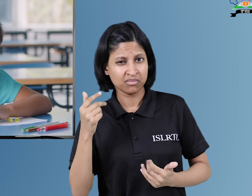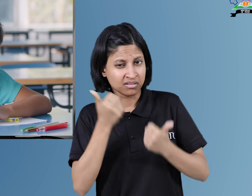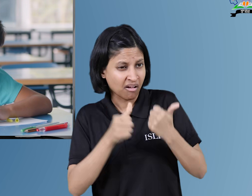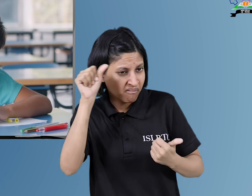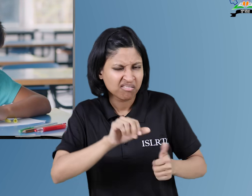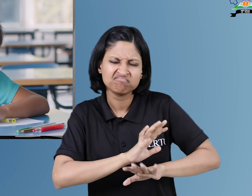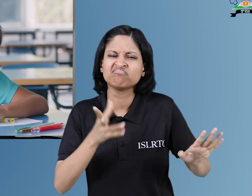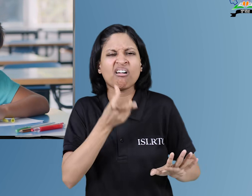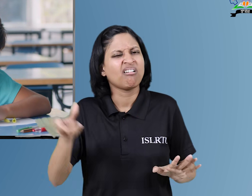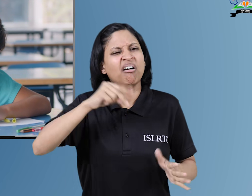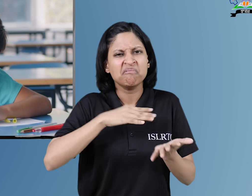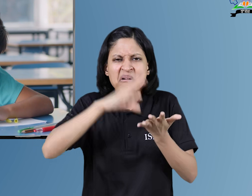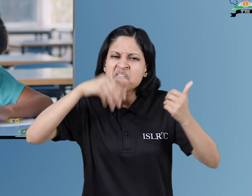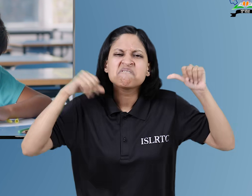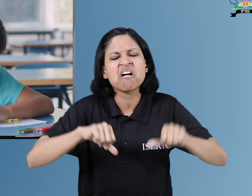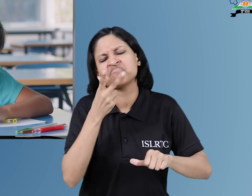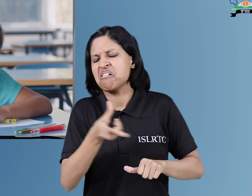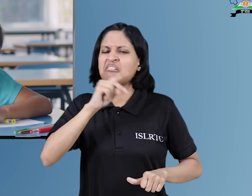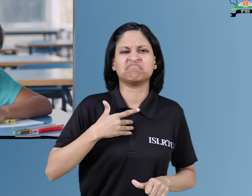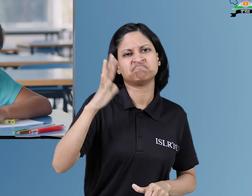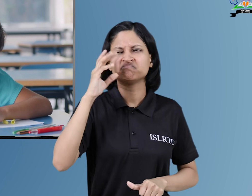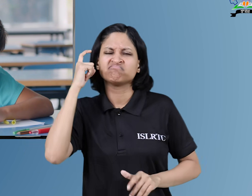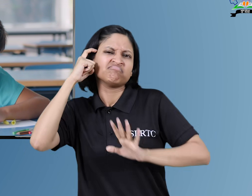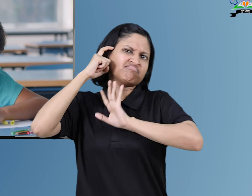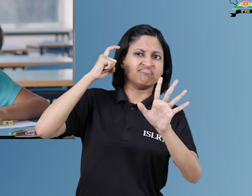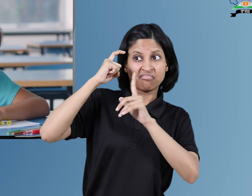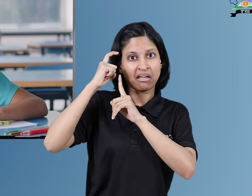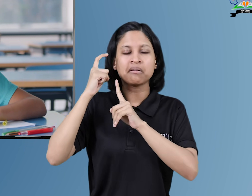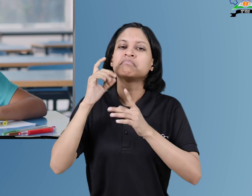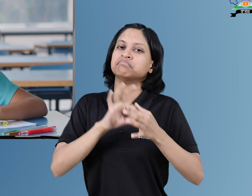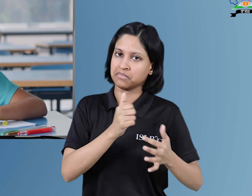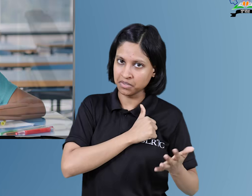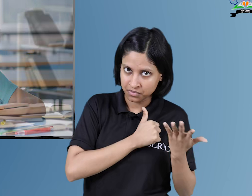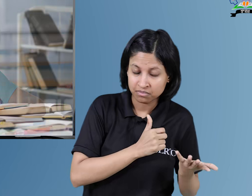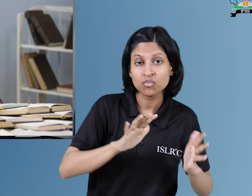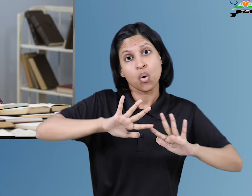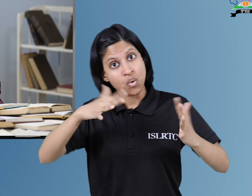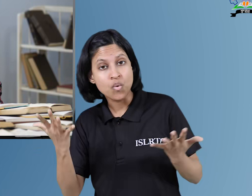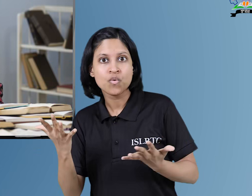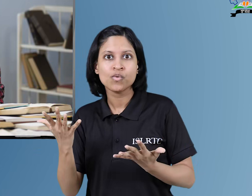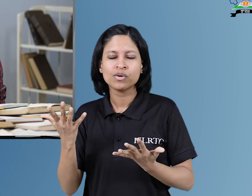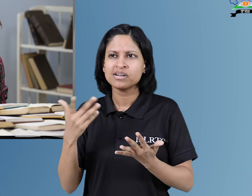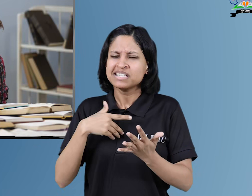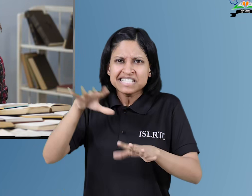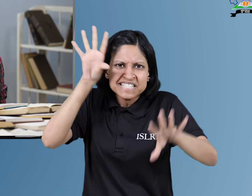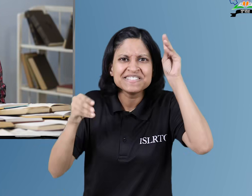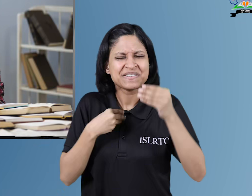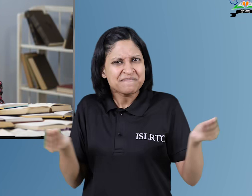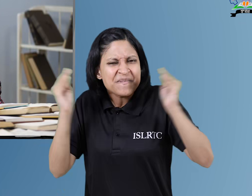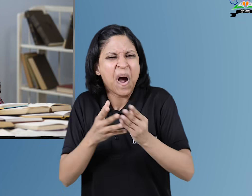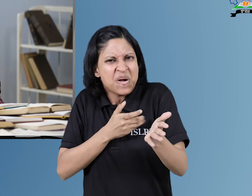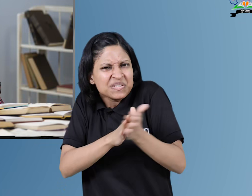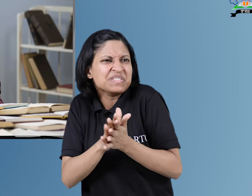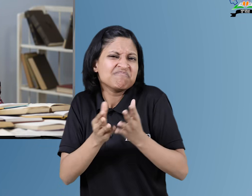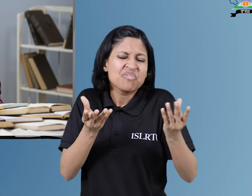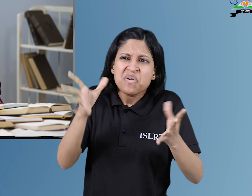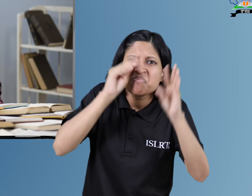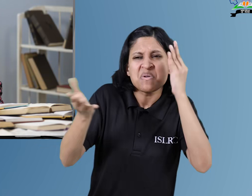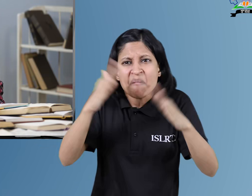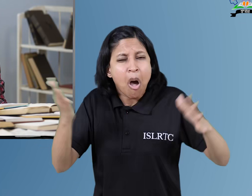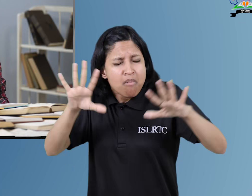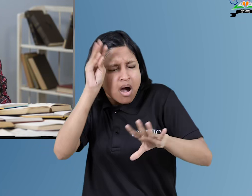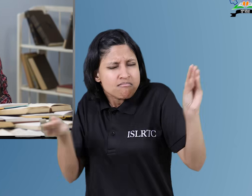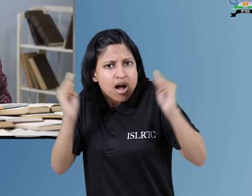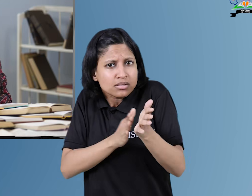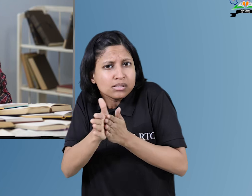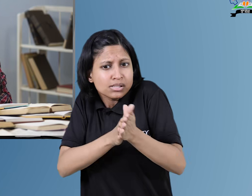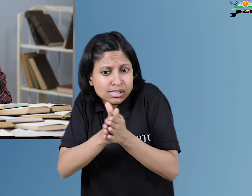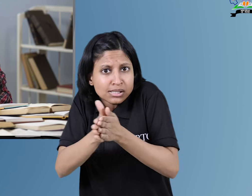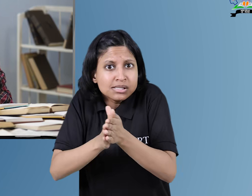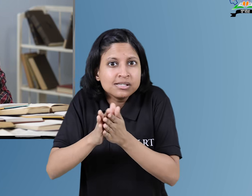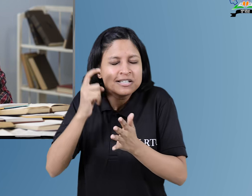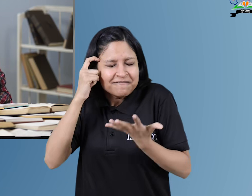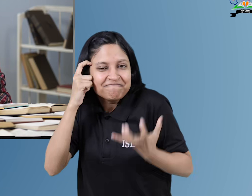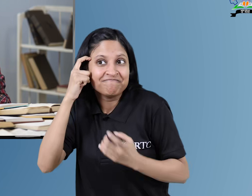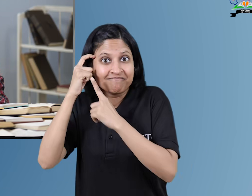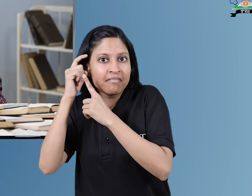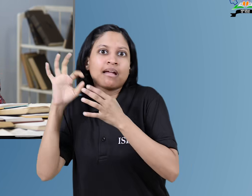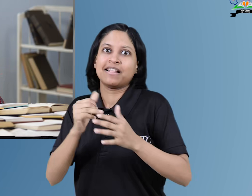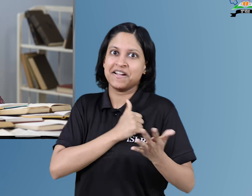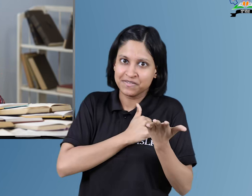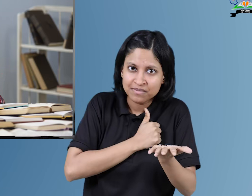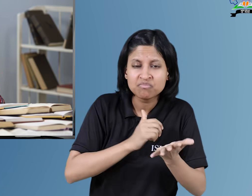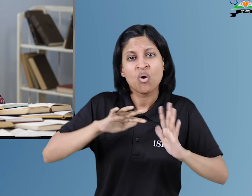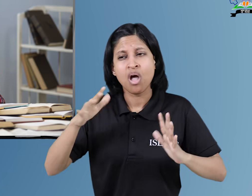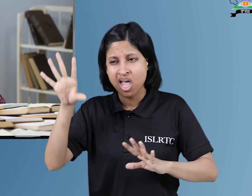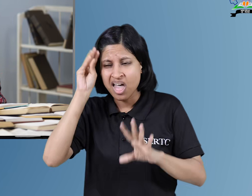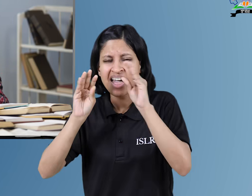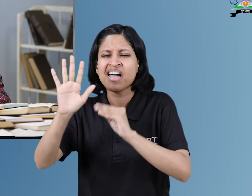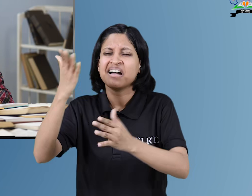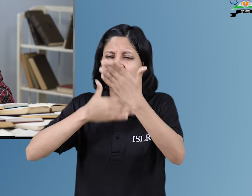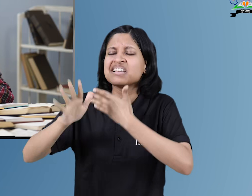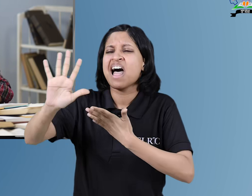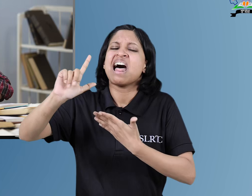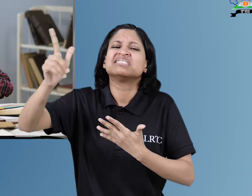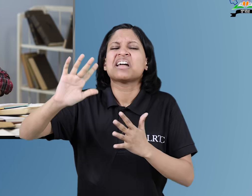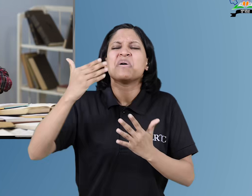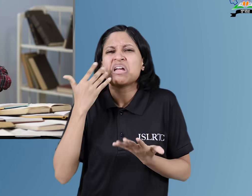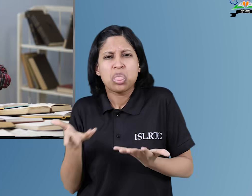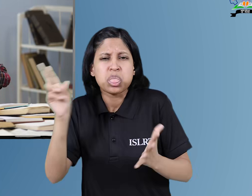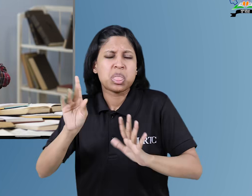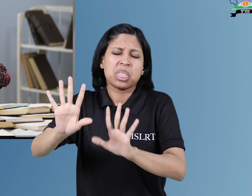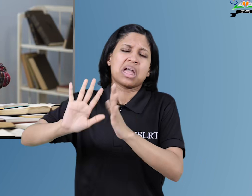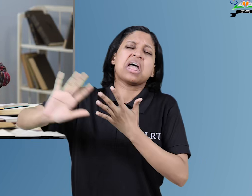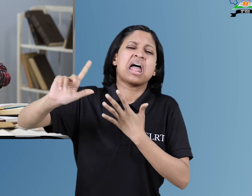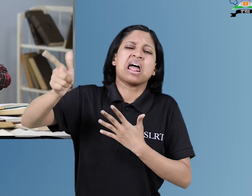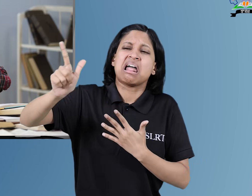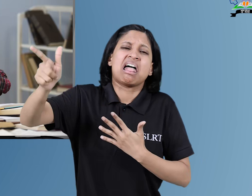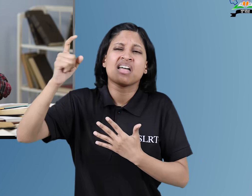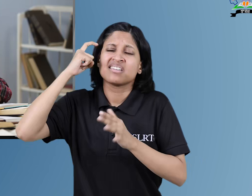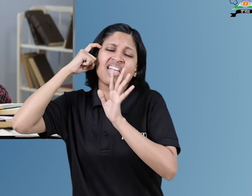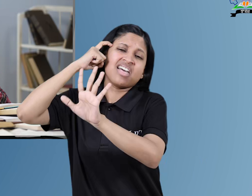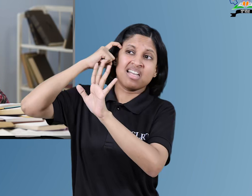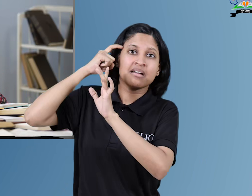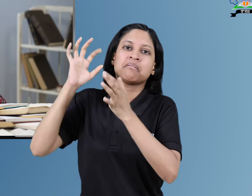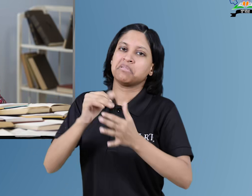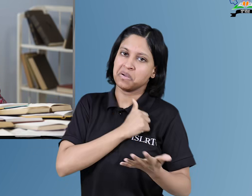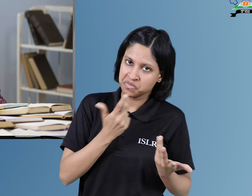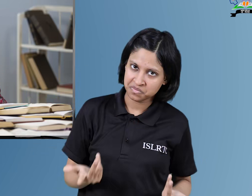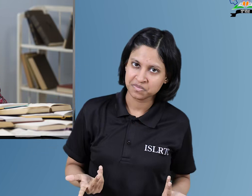they are incapable of learning and choosing to give up. One mindset might be driven by curiosity and a desire to learn new things. In contrast, another mindset might involve a lack of interest in learning and a tendency to procrastinate.